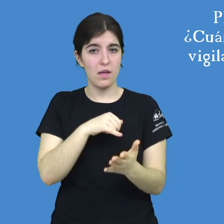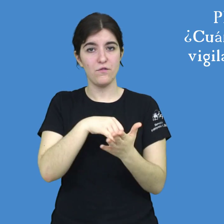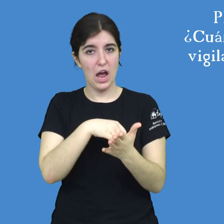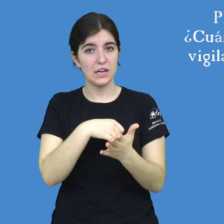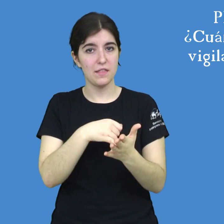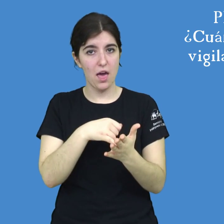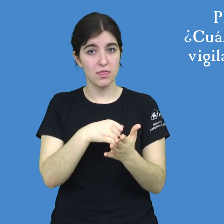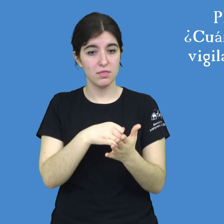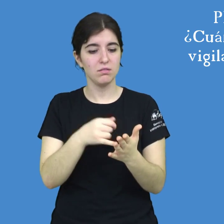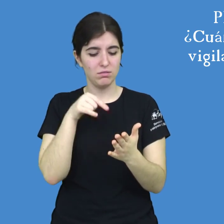debil